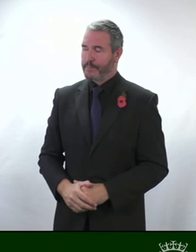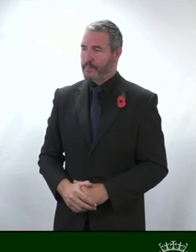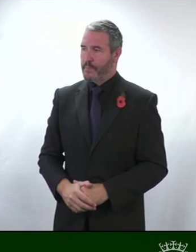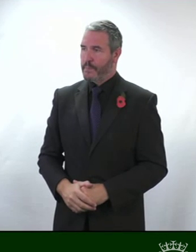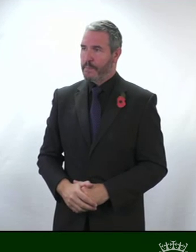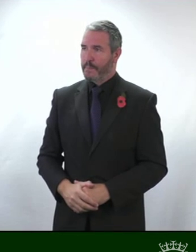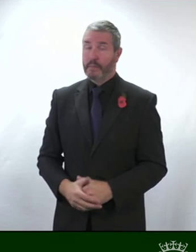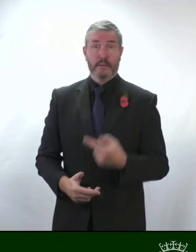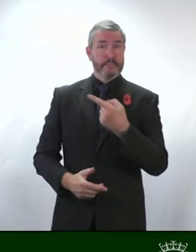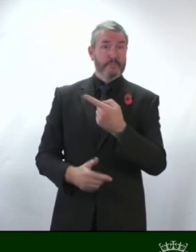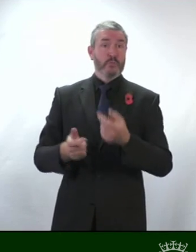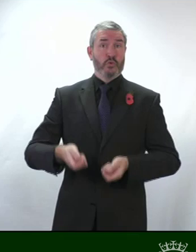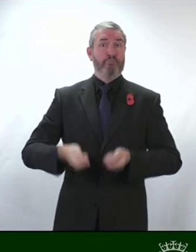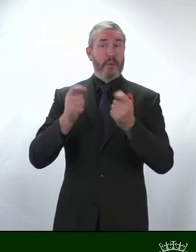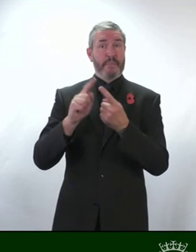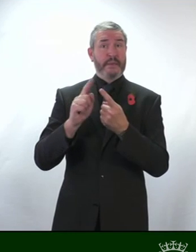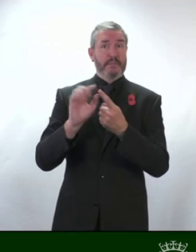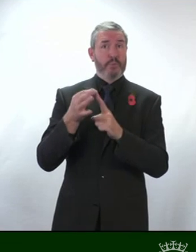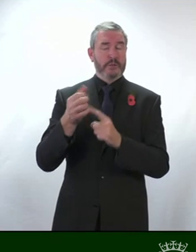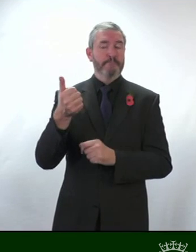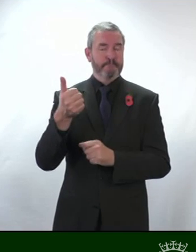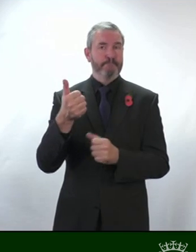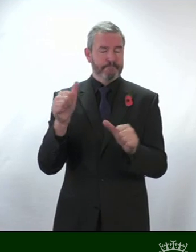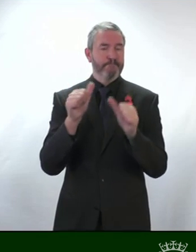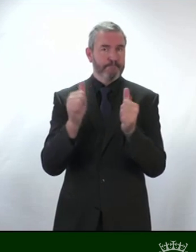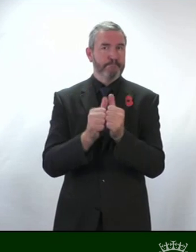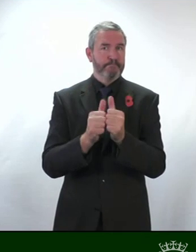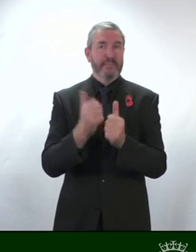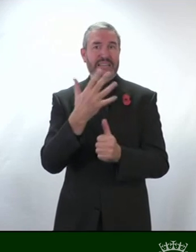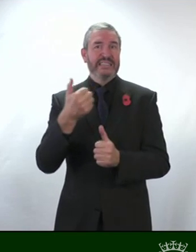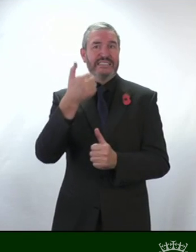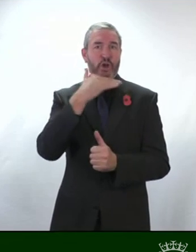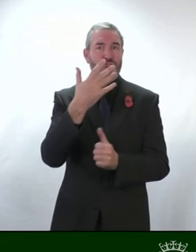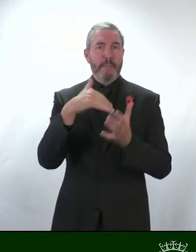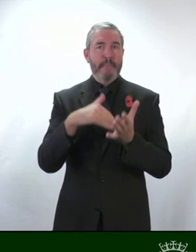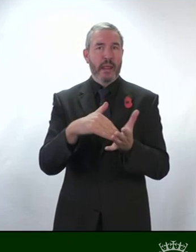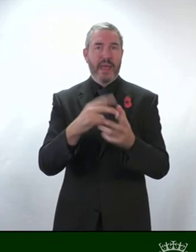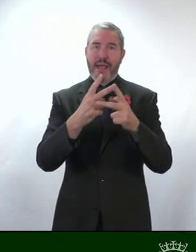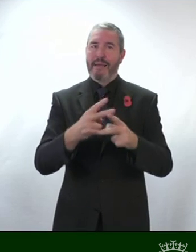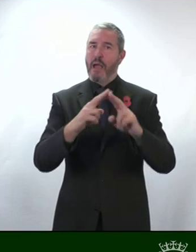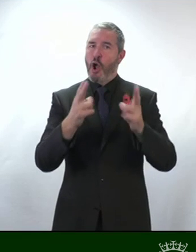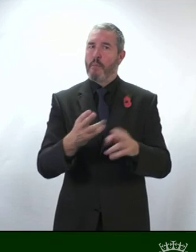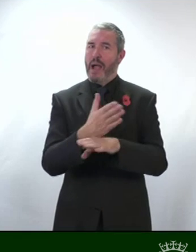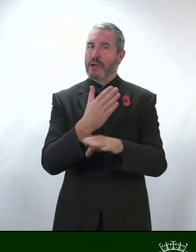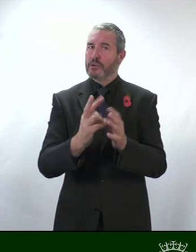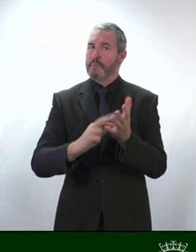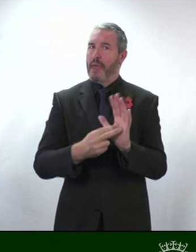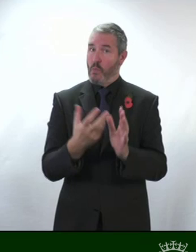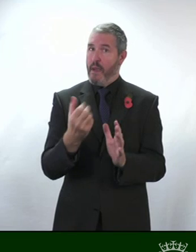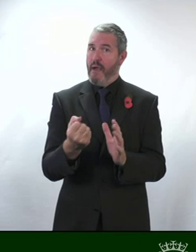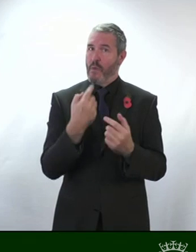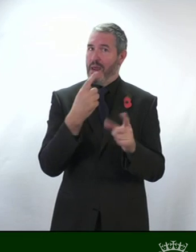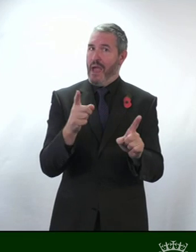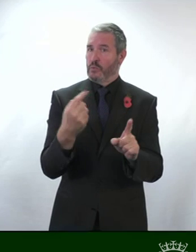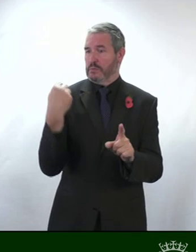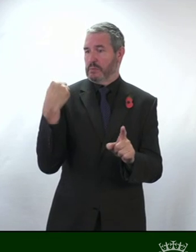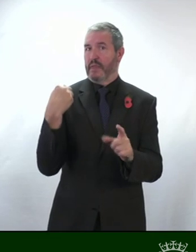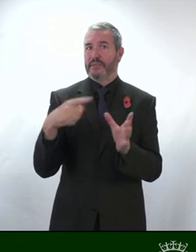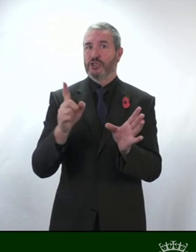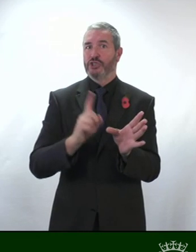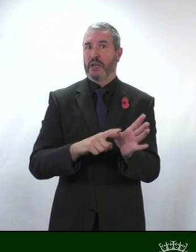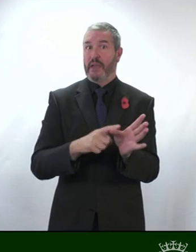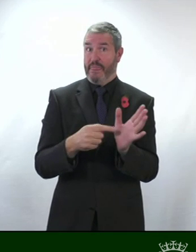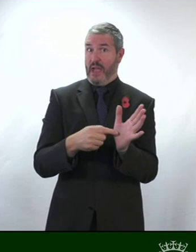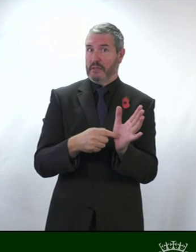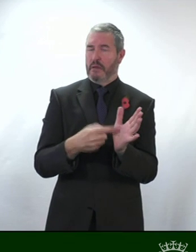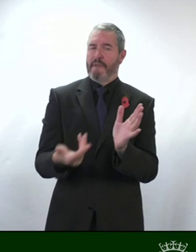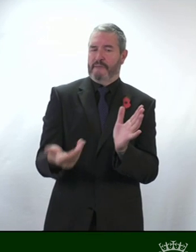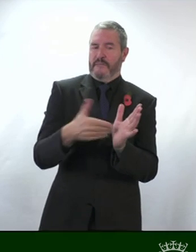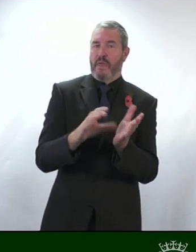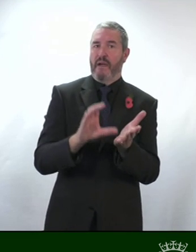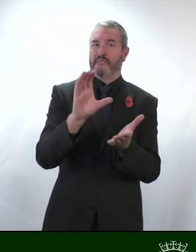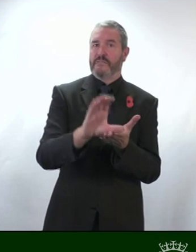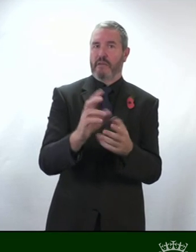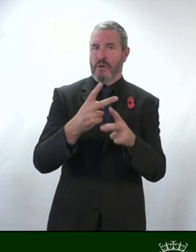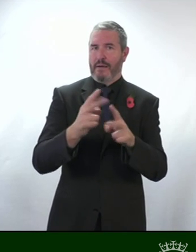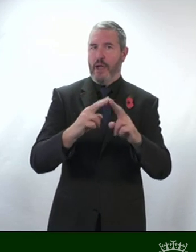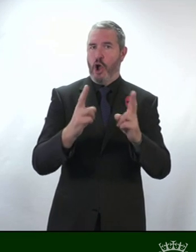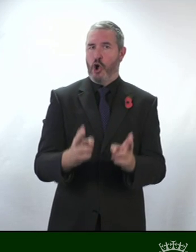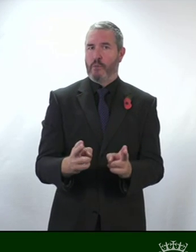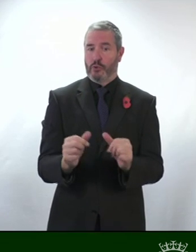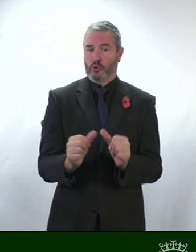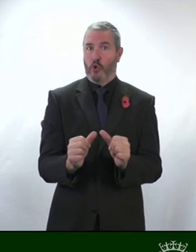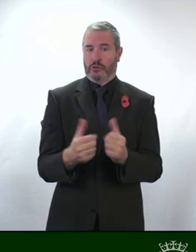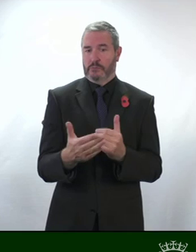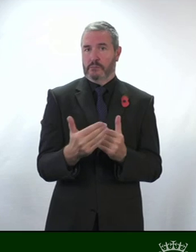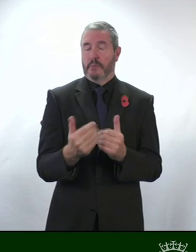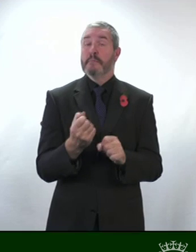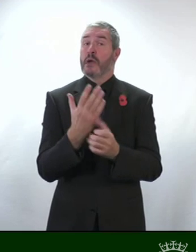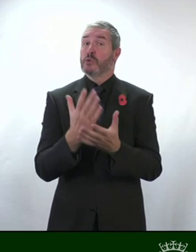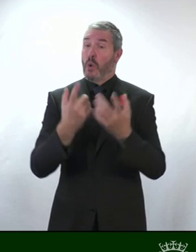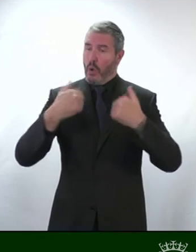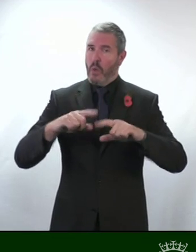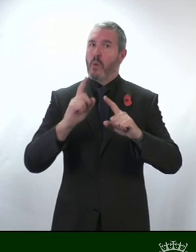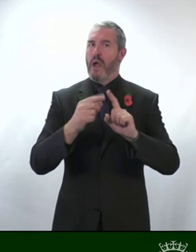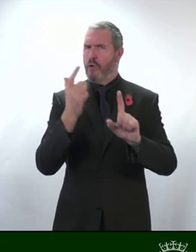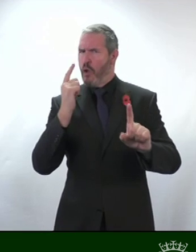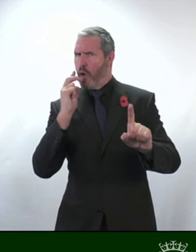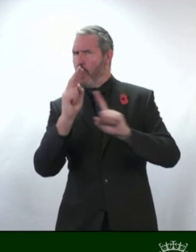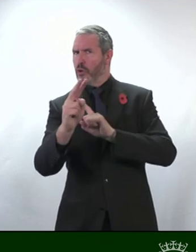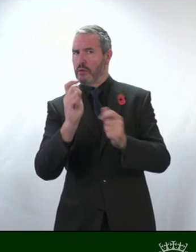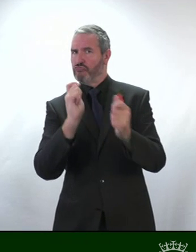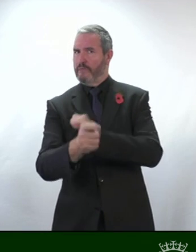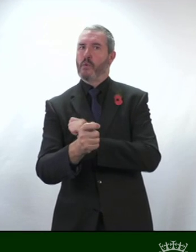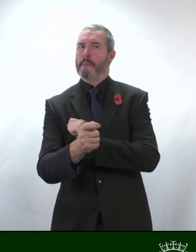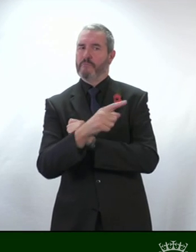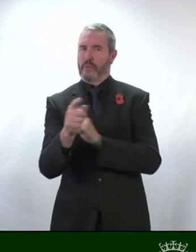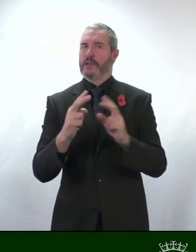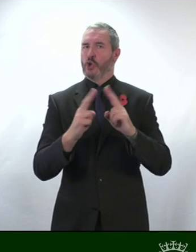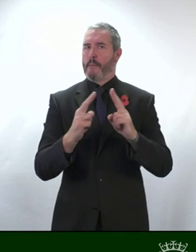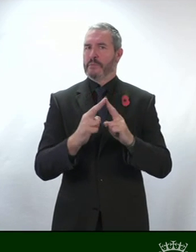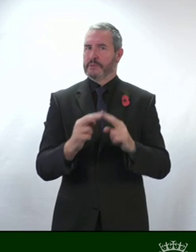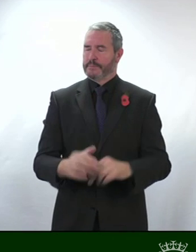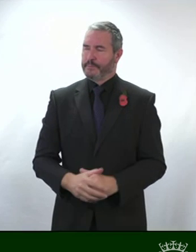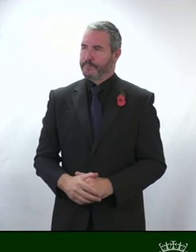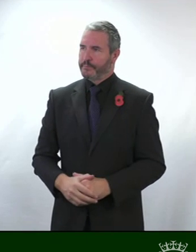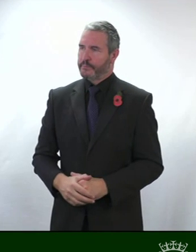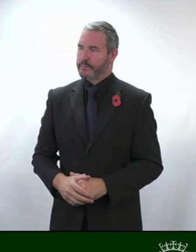The hon. Lady is right to draw attention to the issue. In addition to the £600 million care home action plan that we announced earlier this year, we will put further funding into care homes in the short term, but also making sure that we have long-term reform of that sector.